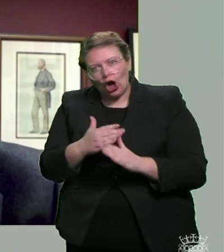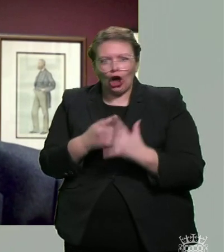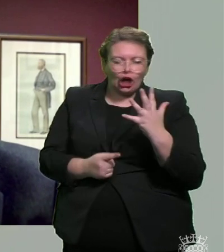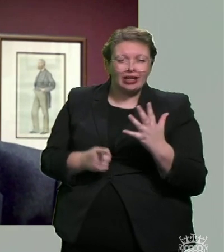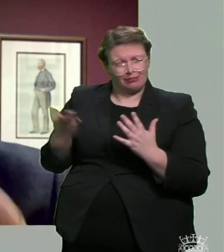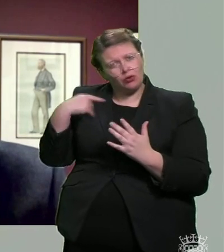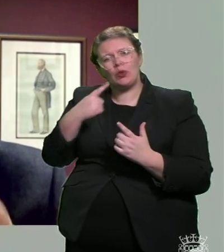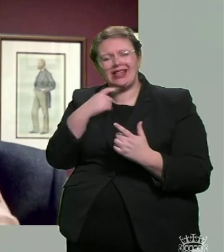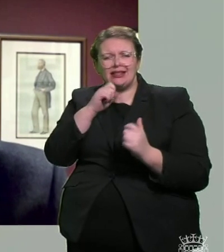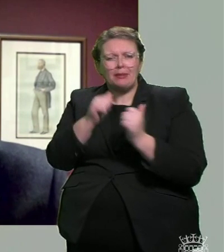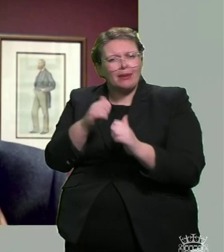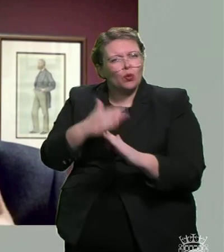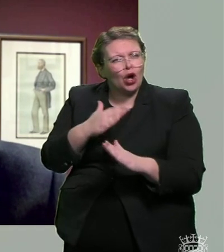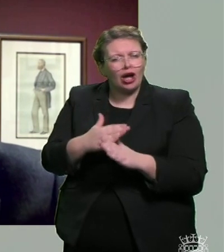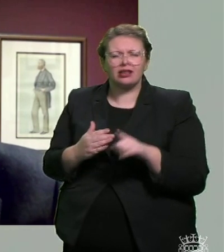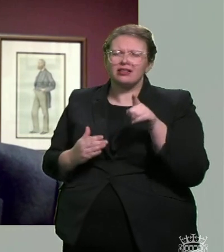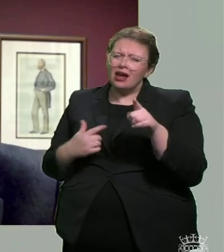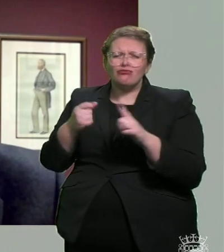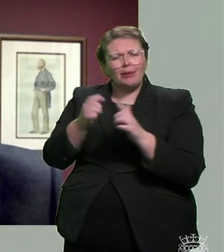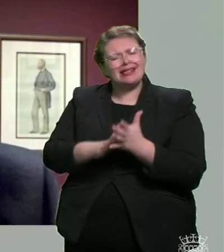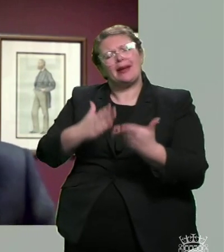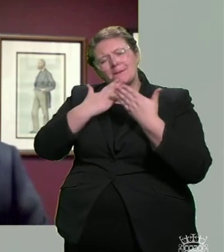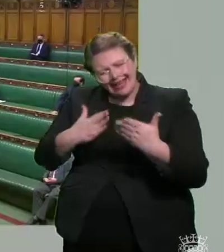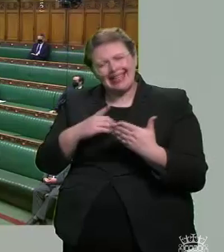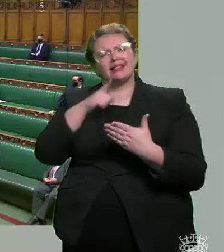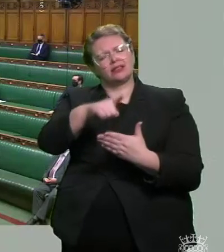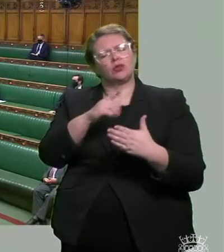Prime Minister, be the Unionist we need you to be.